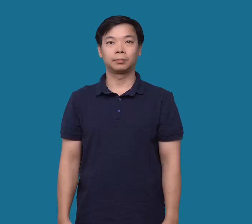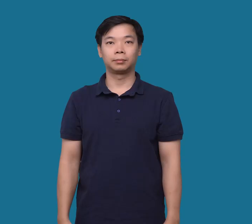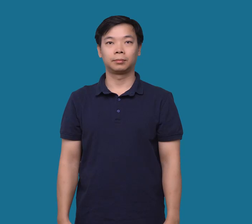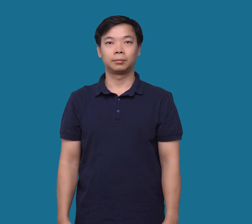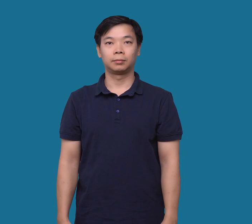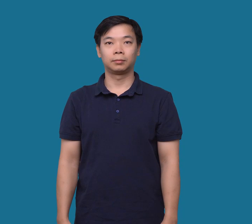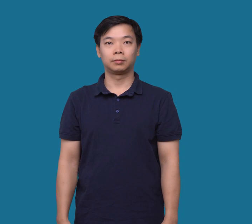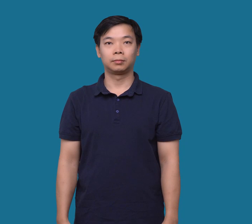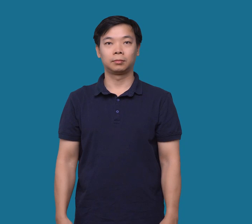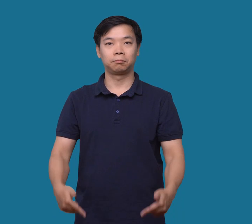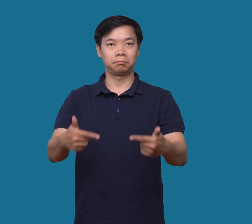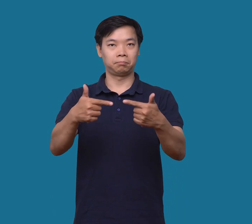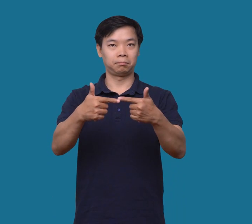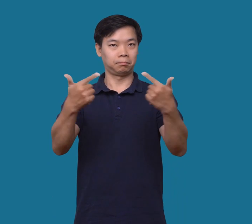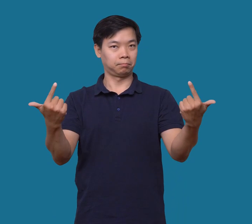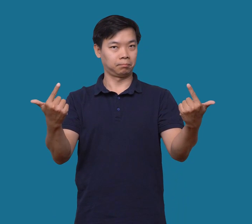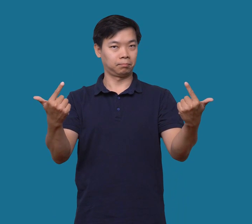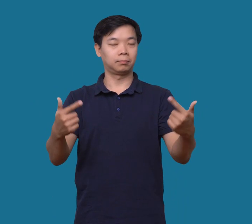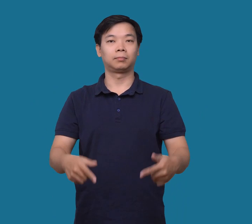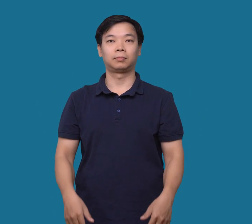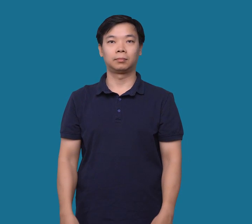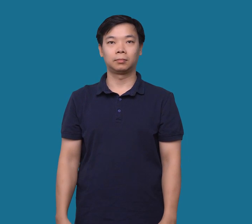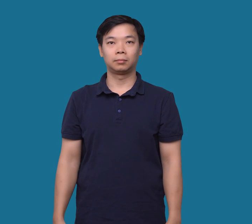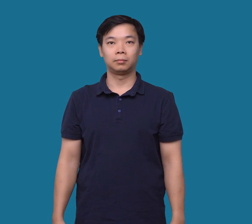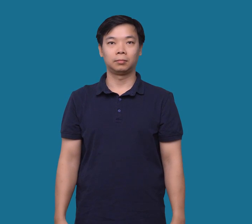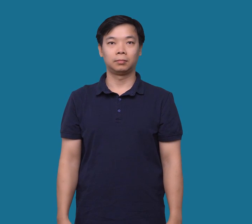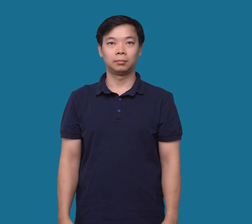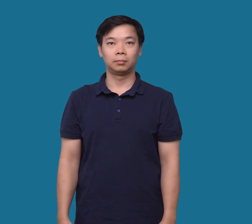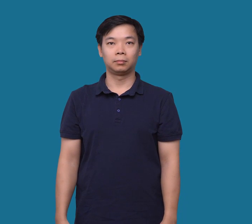trái nghĩa